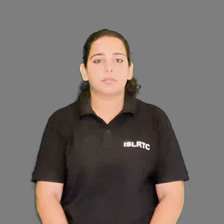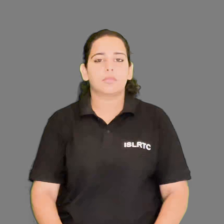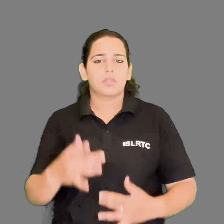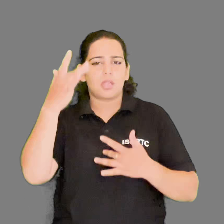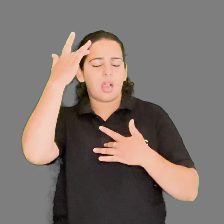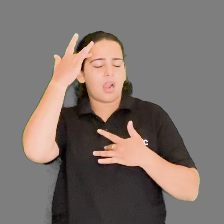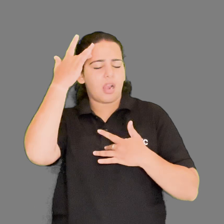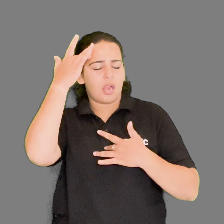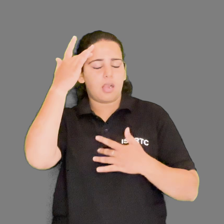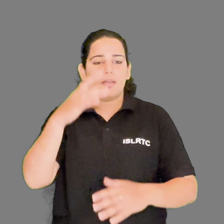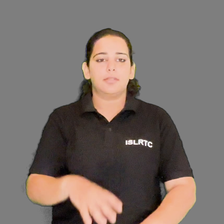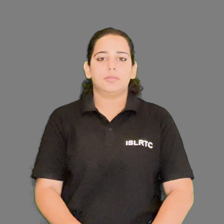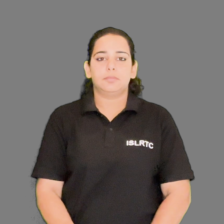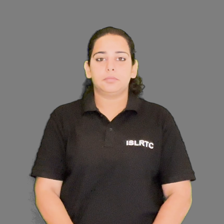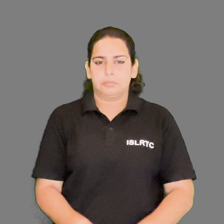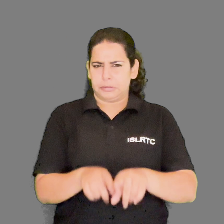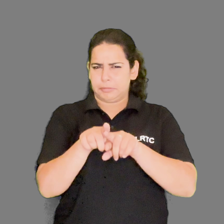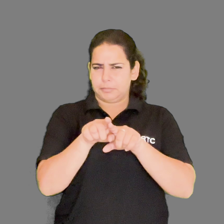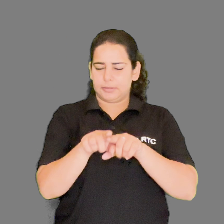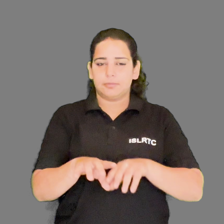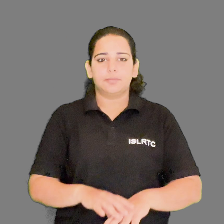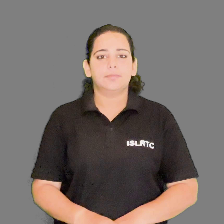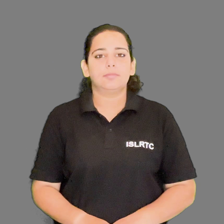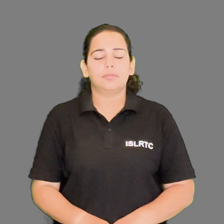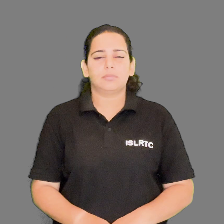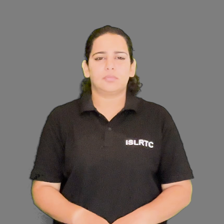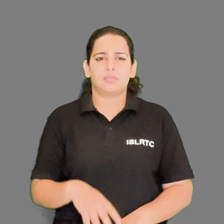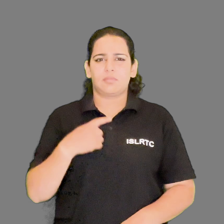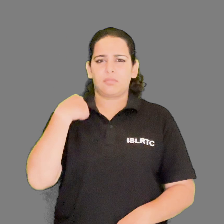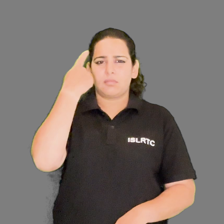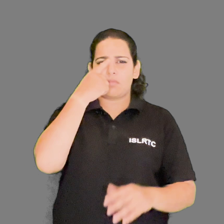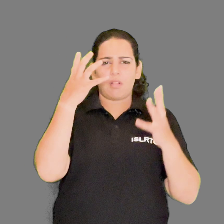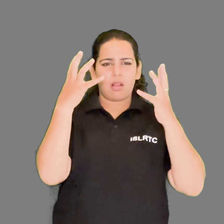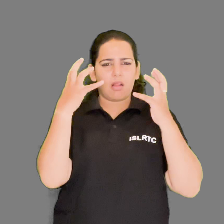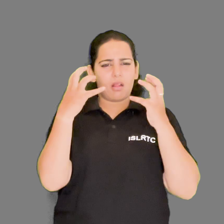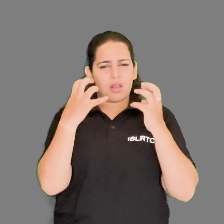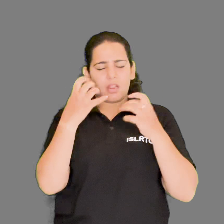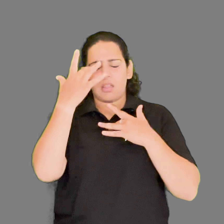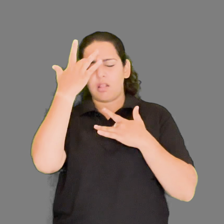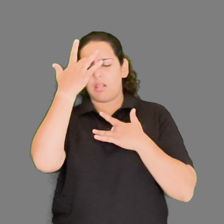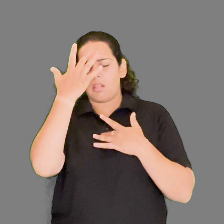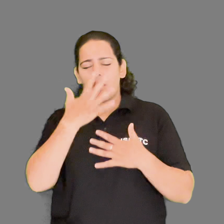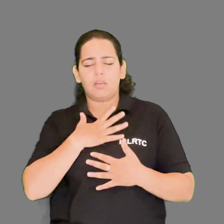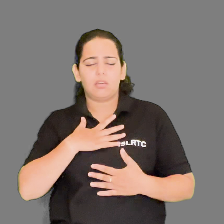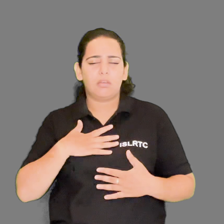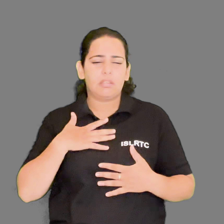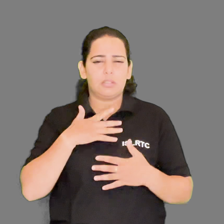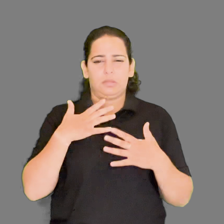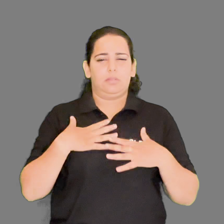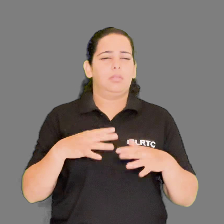Dryness Absence or lack of moisture or liquid.